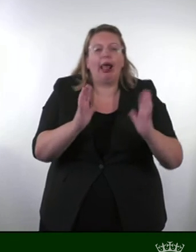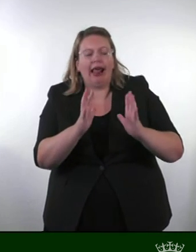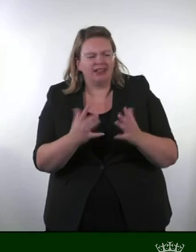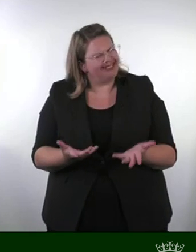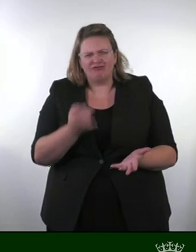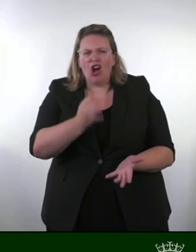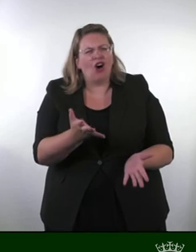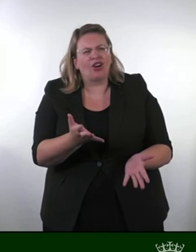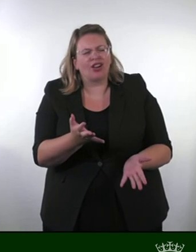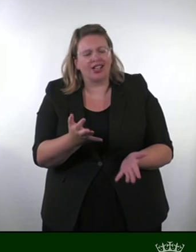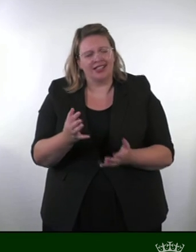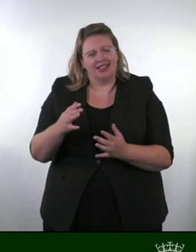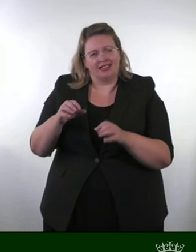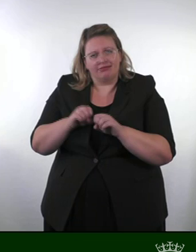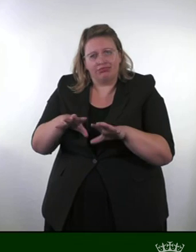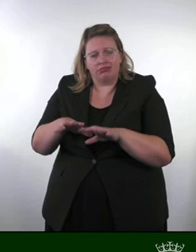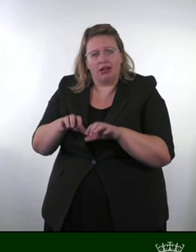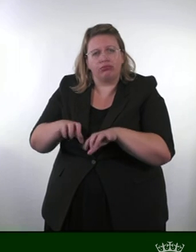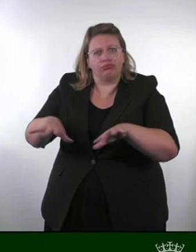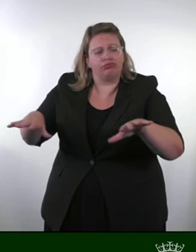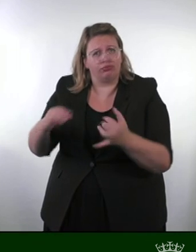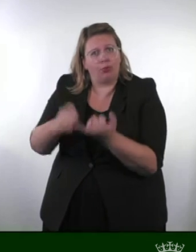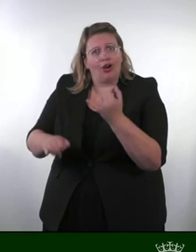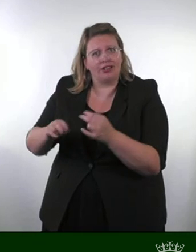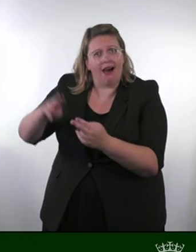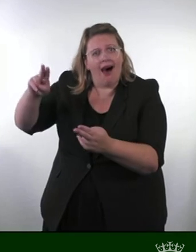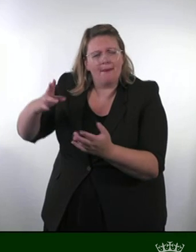This is the very point at which we need a functioning testing regime.